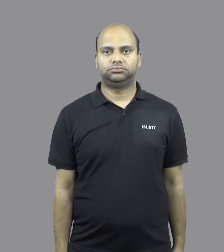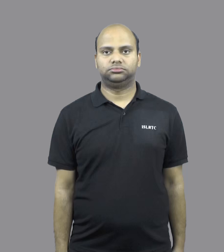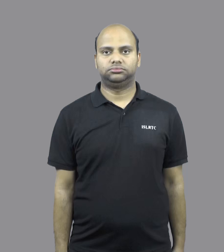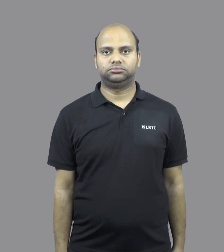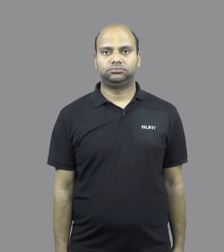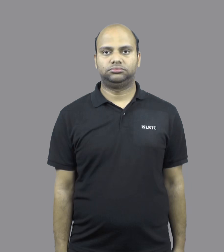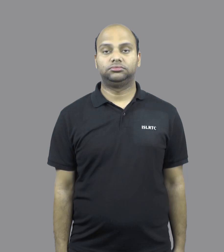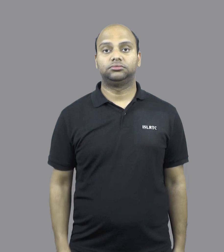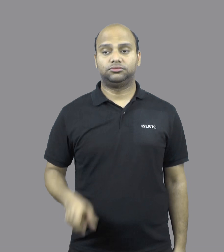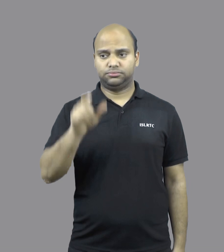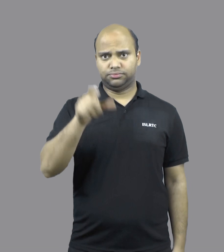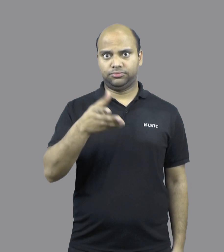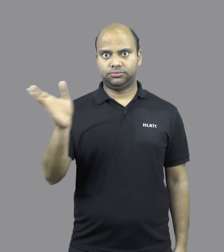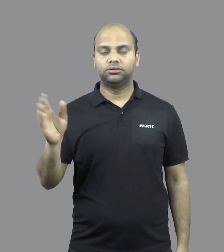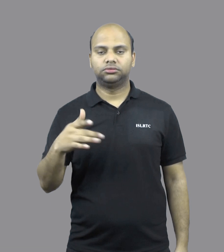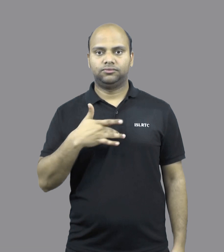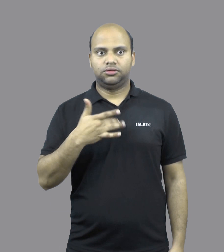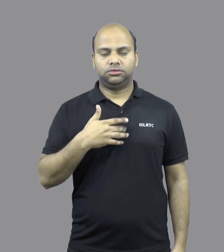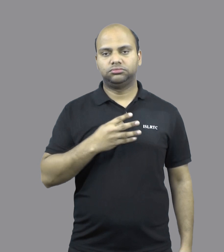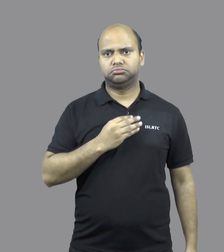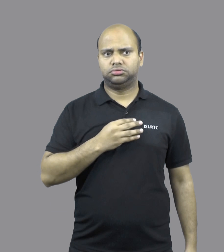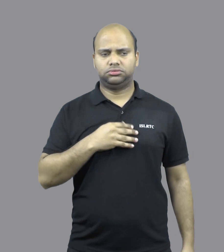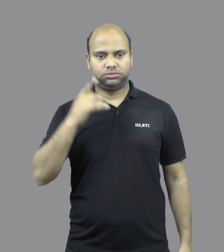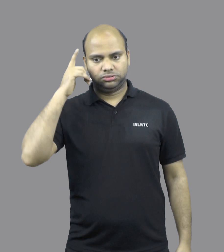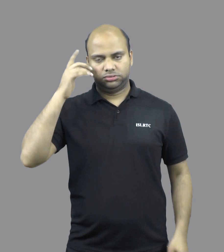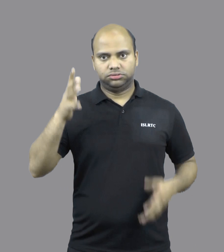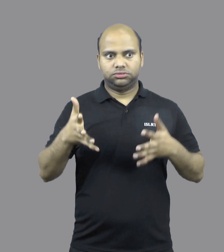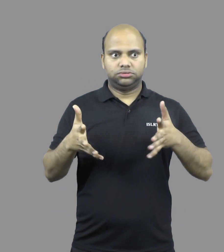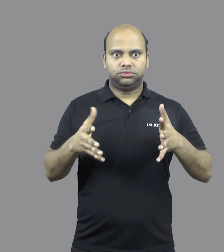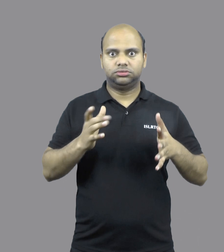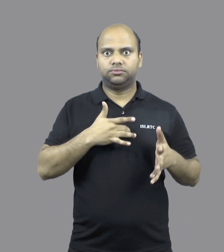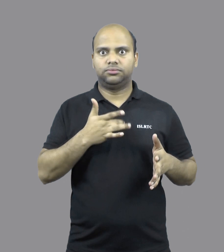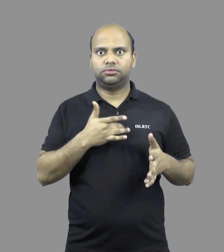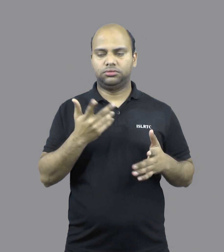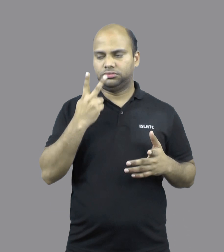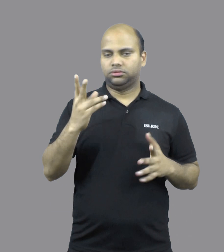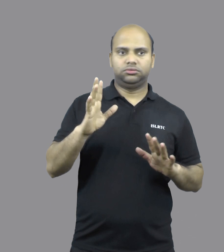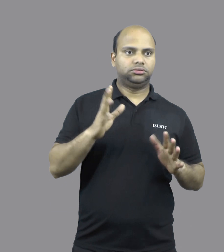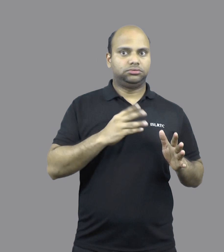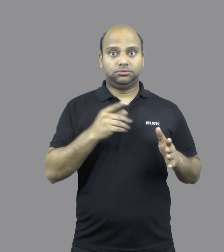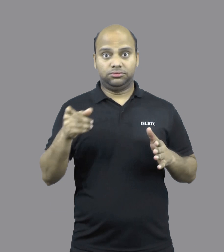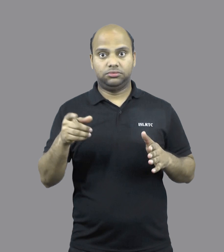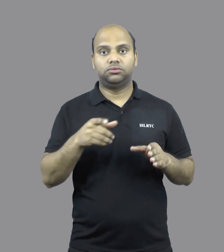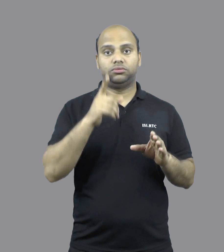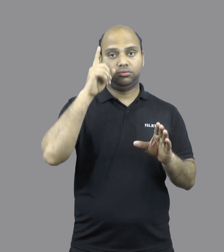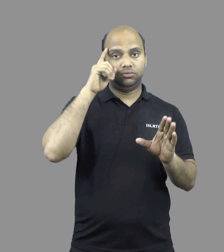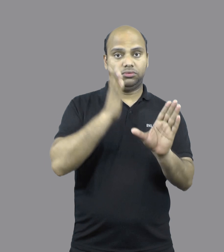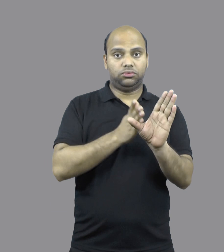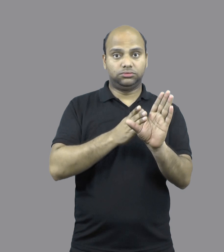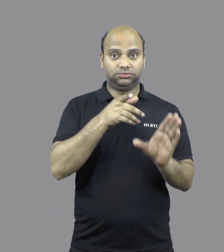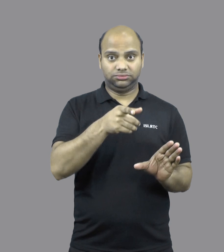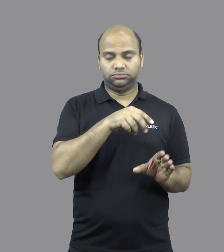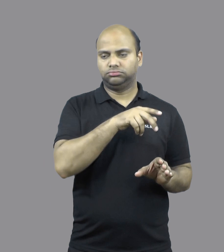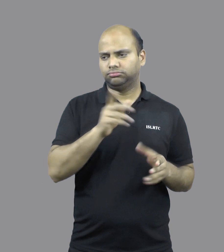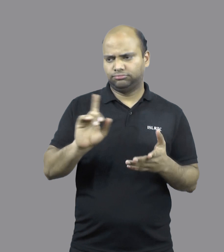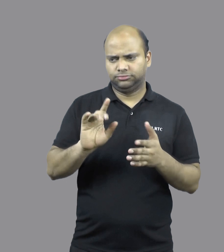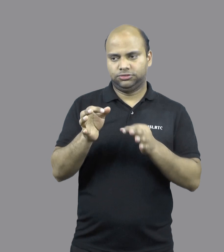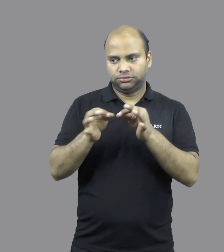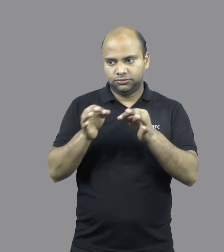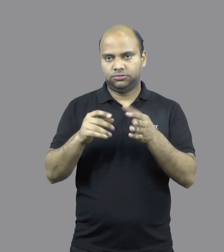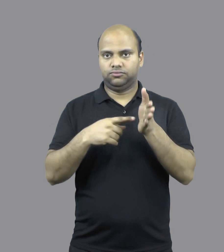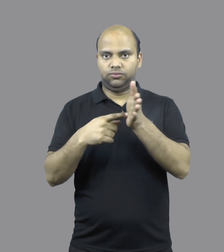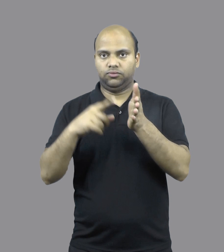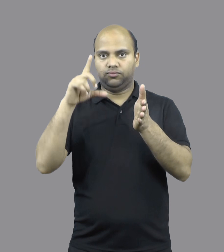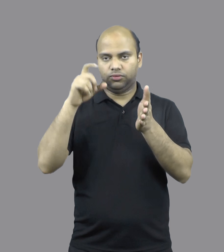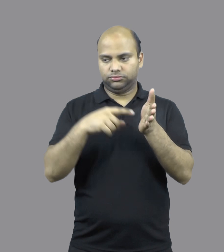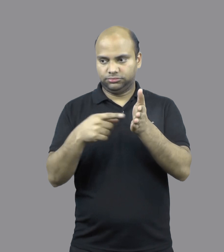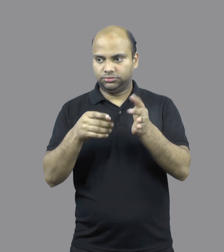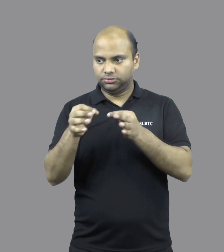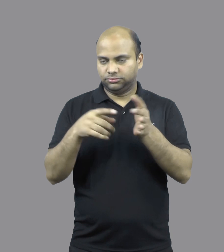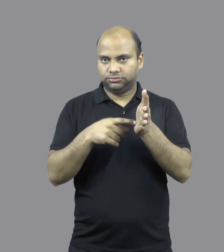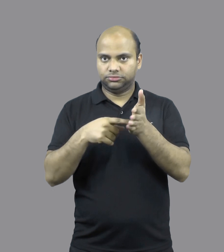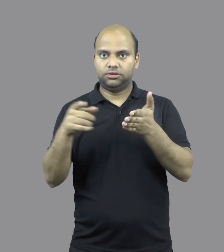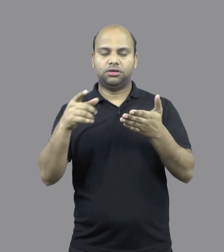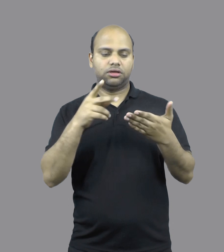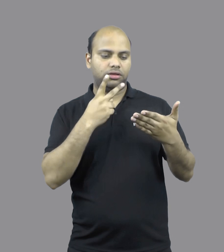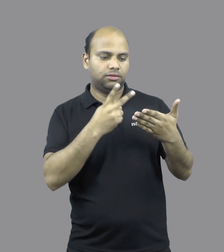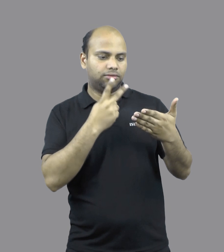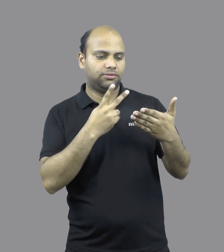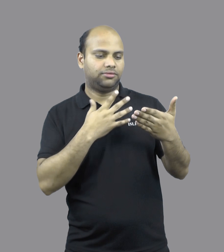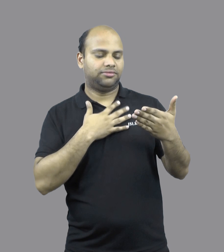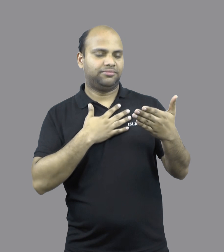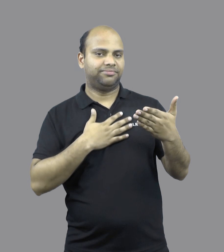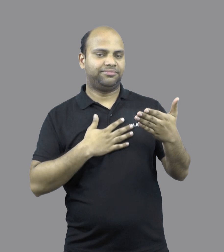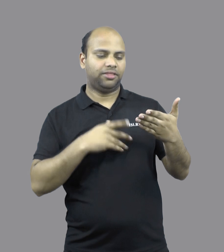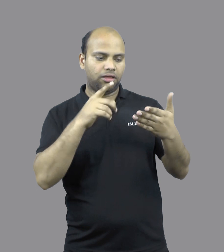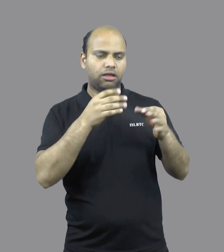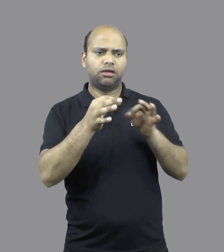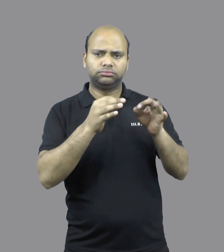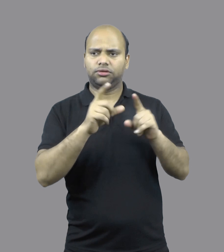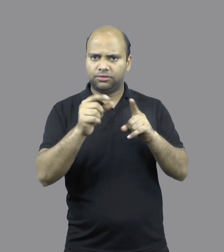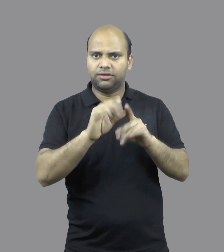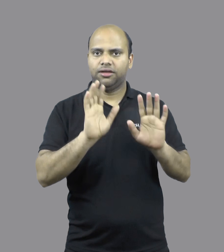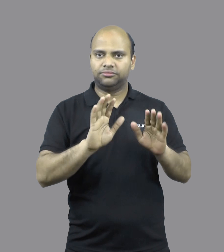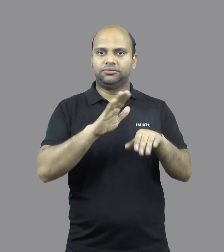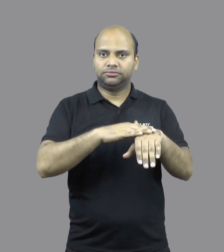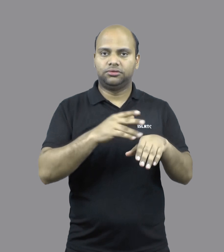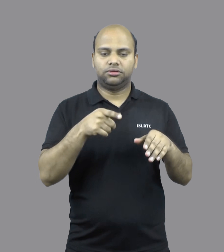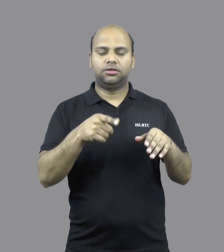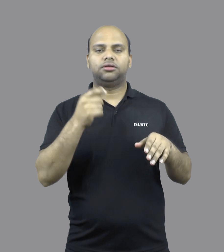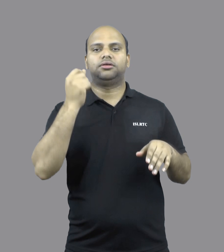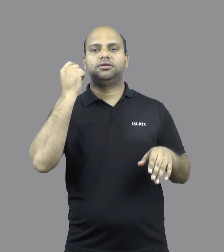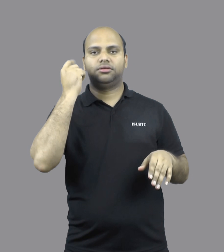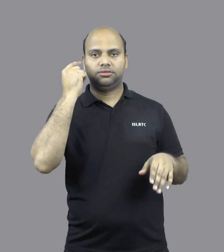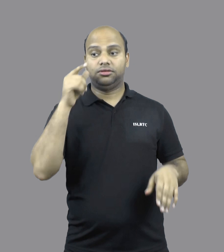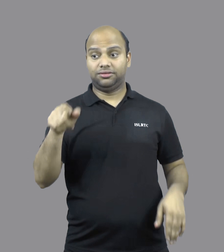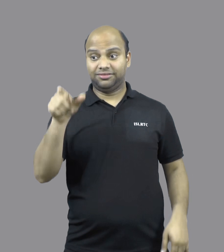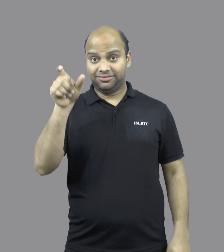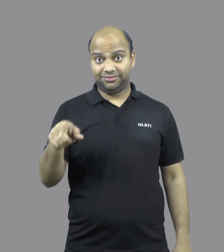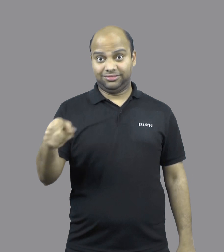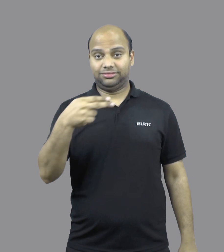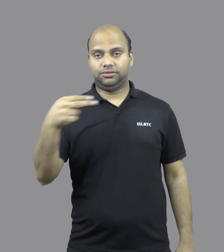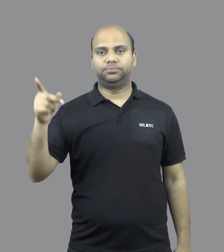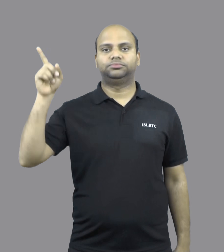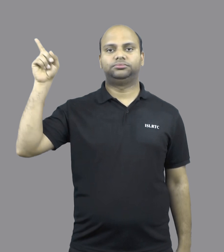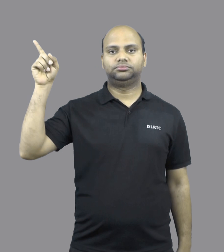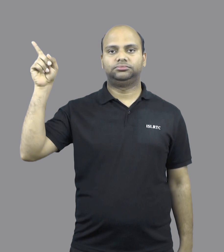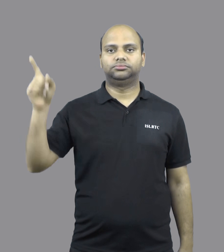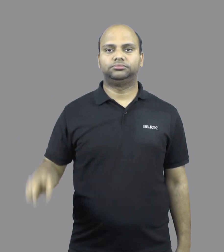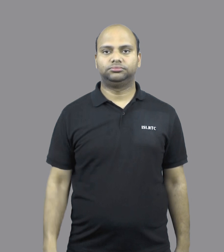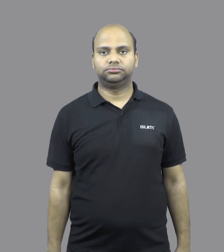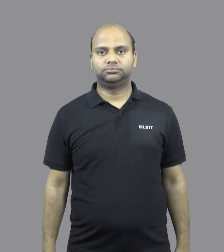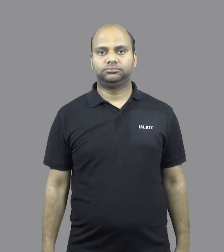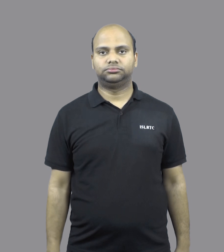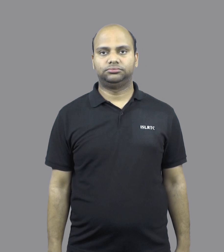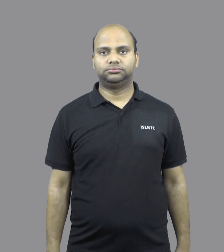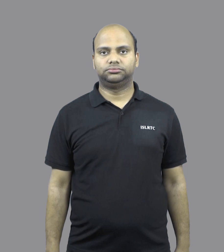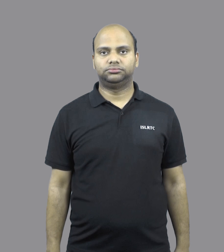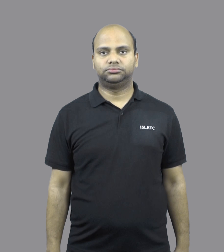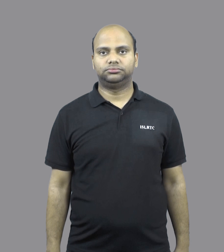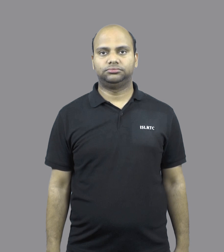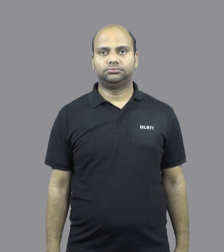Art Therapists